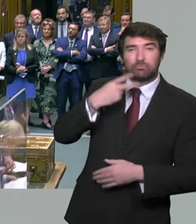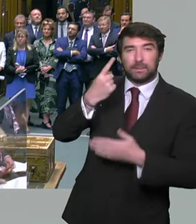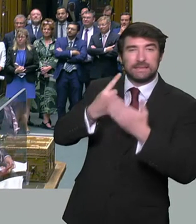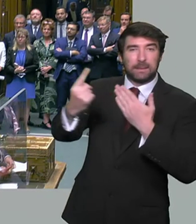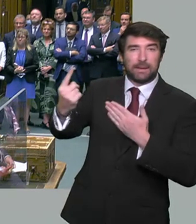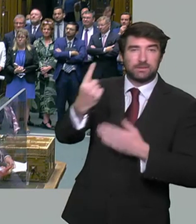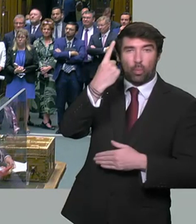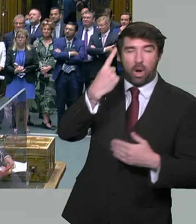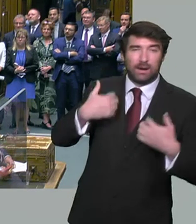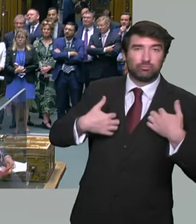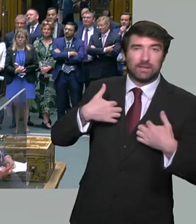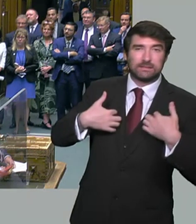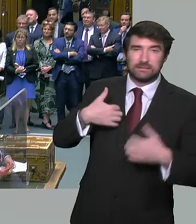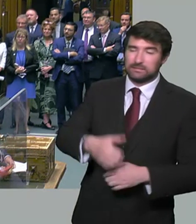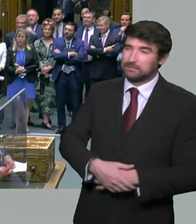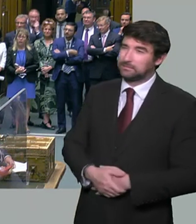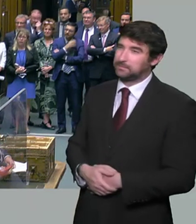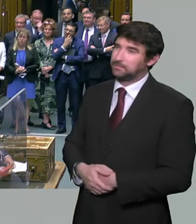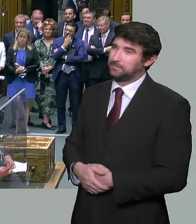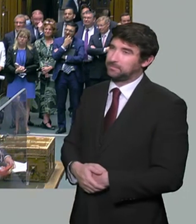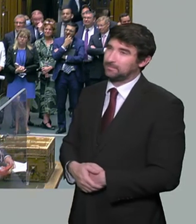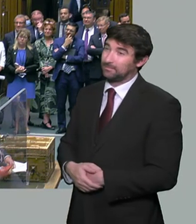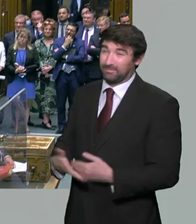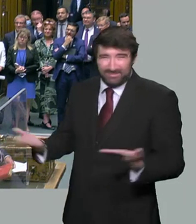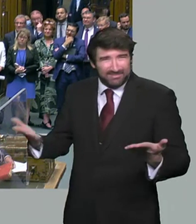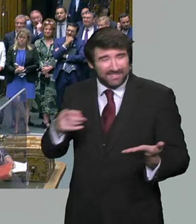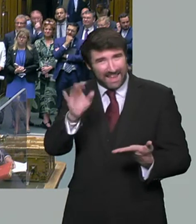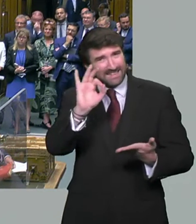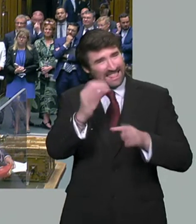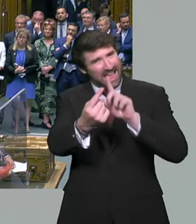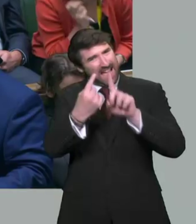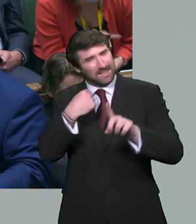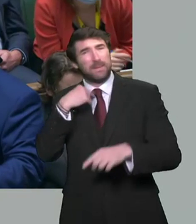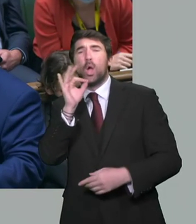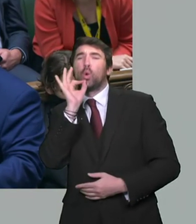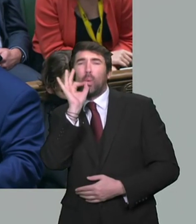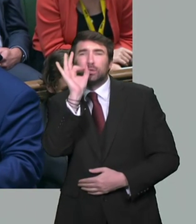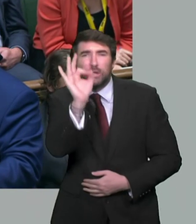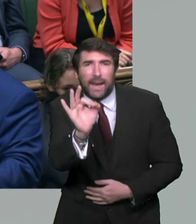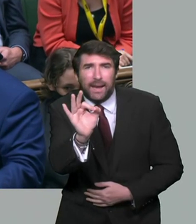That was no answer to the question, because the facts are that this is a tax hike on the poor and on the young.